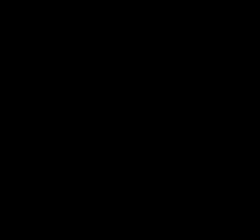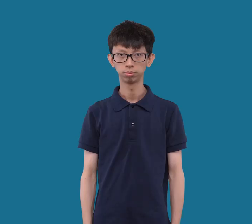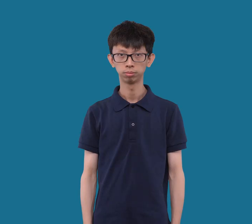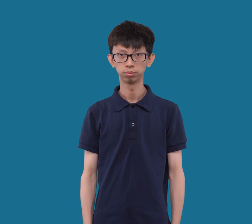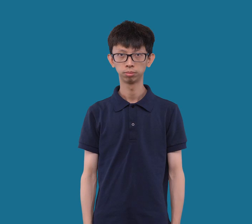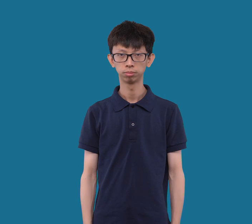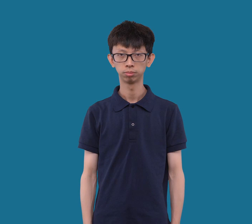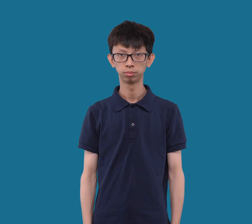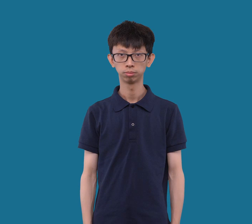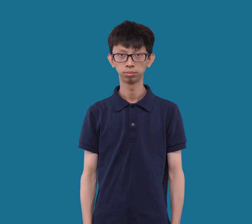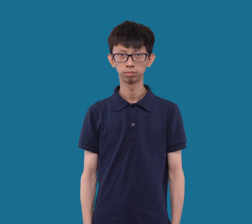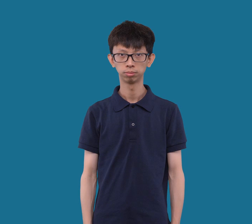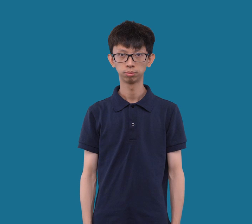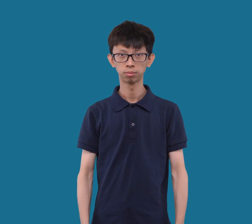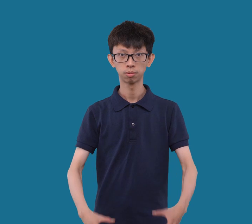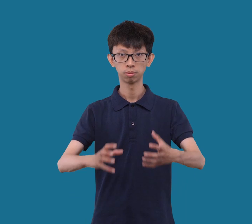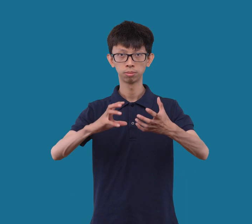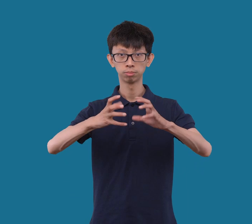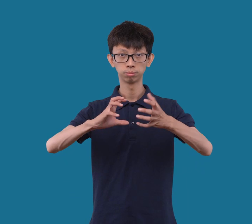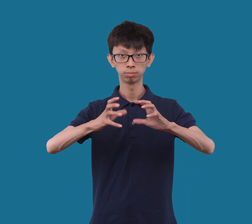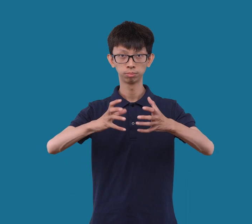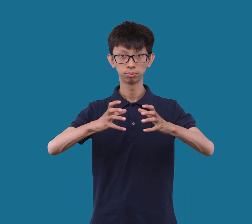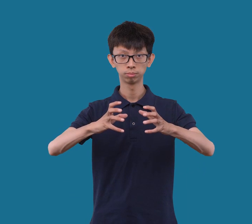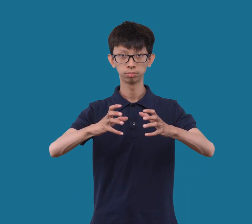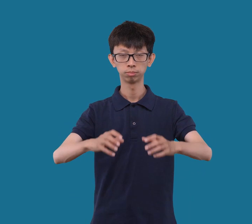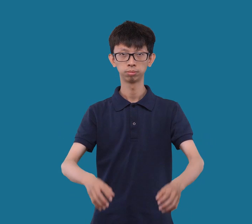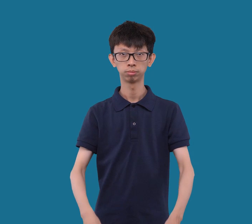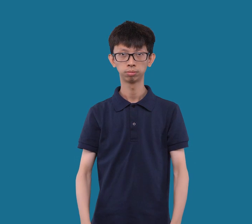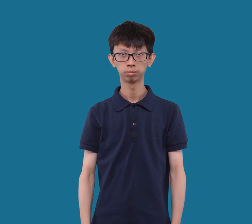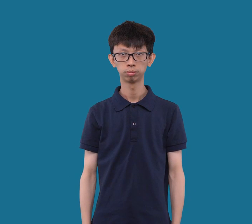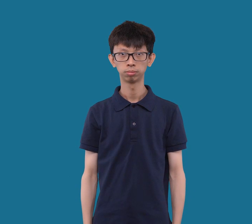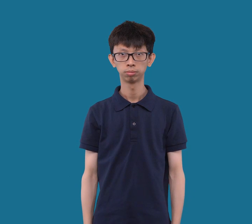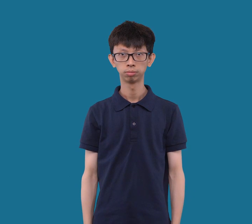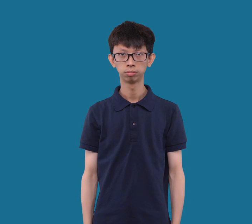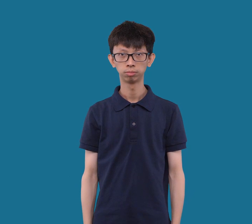động cơ